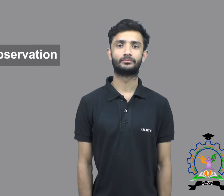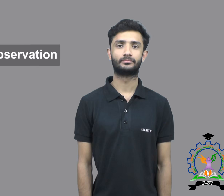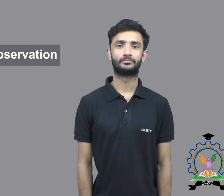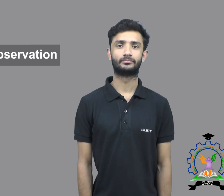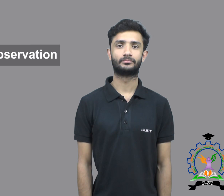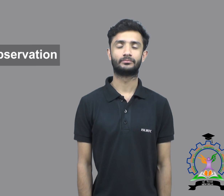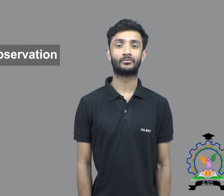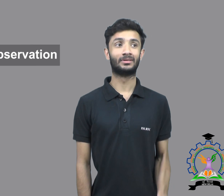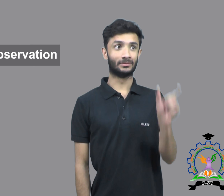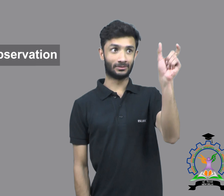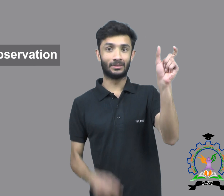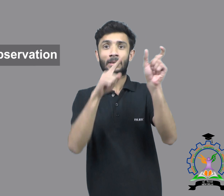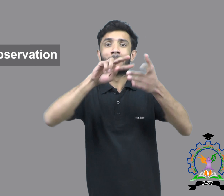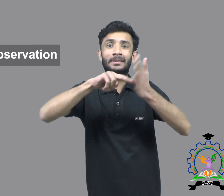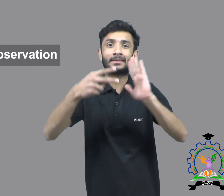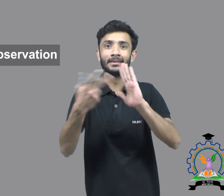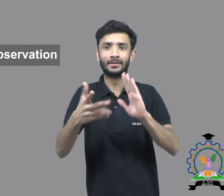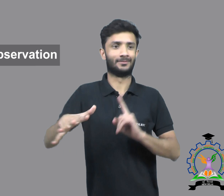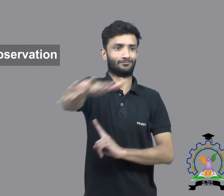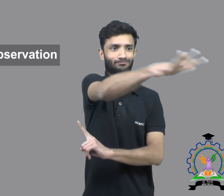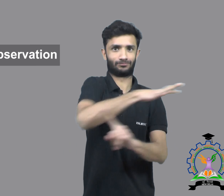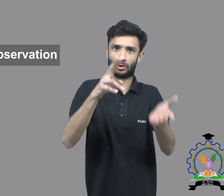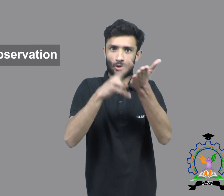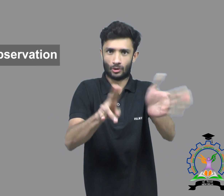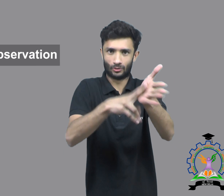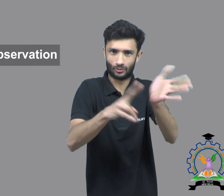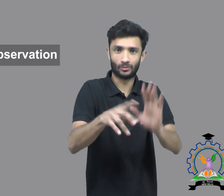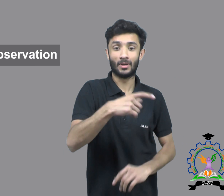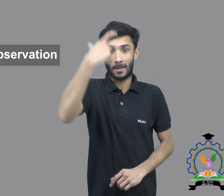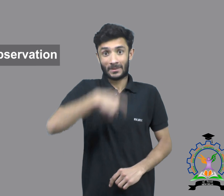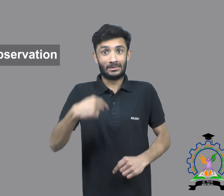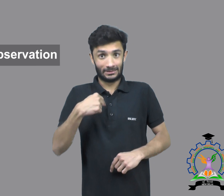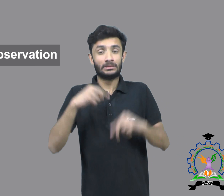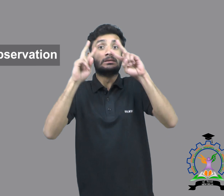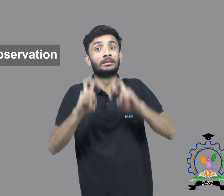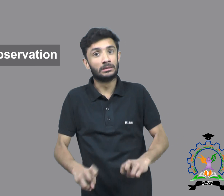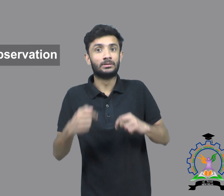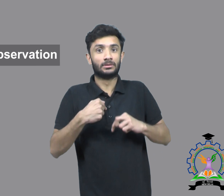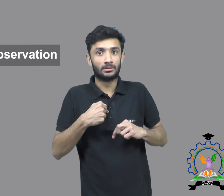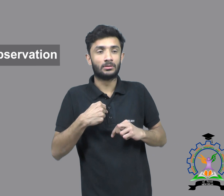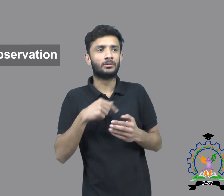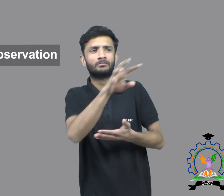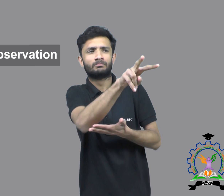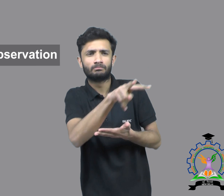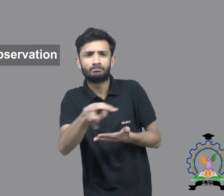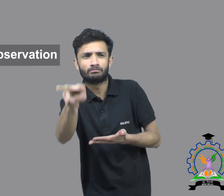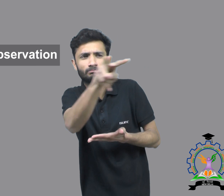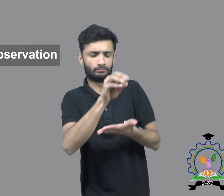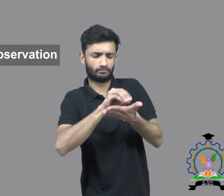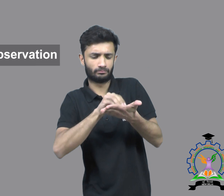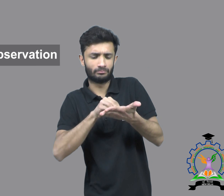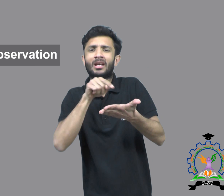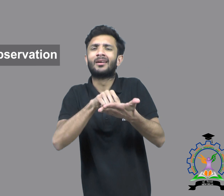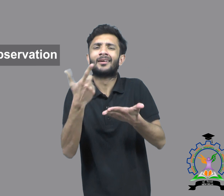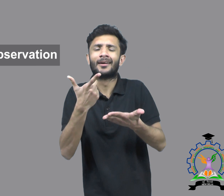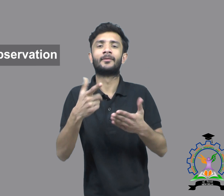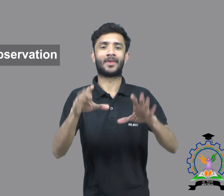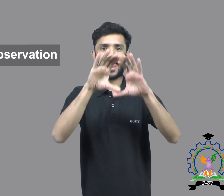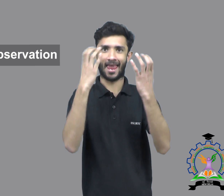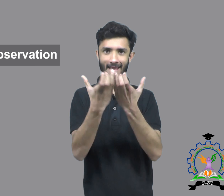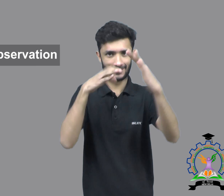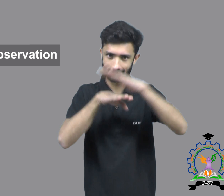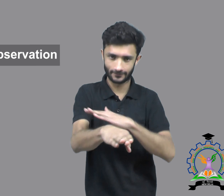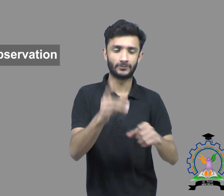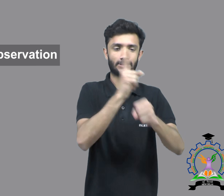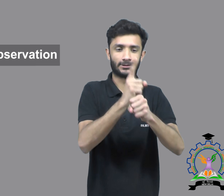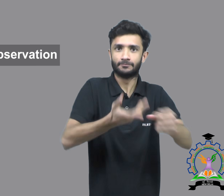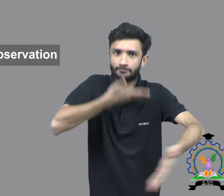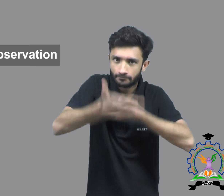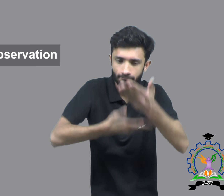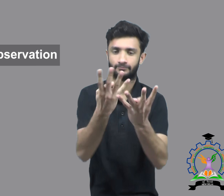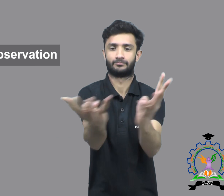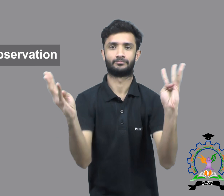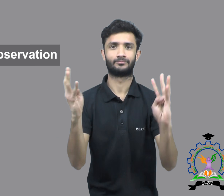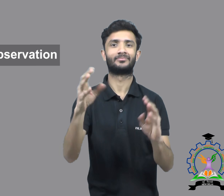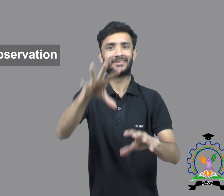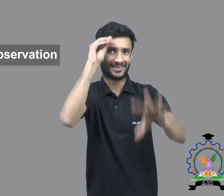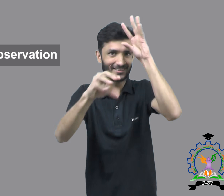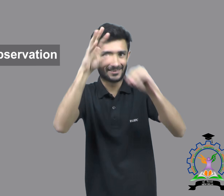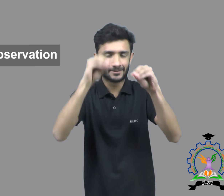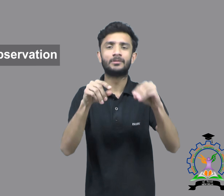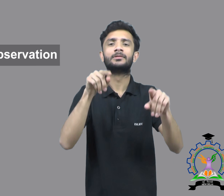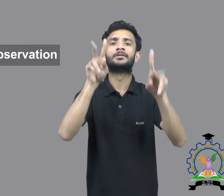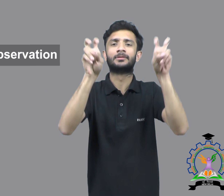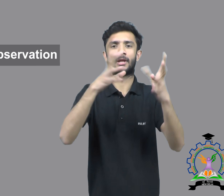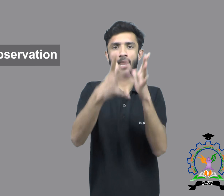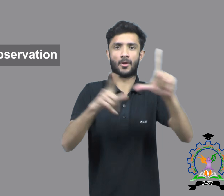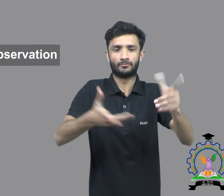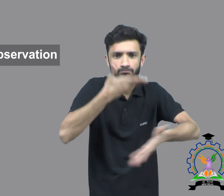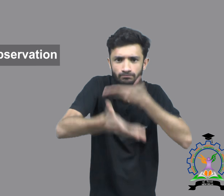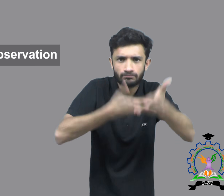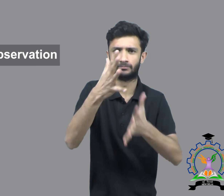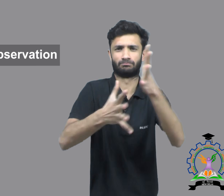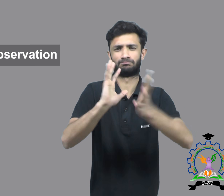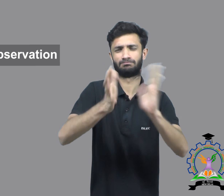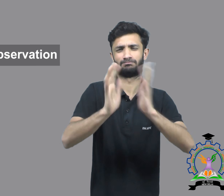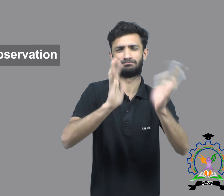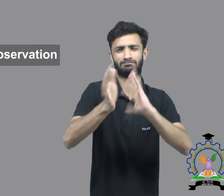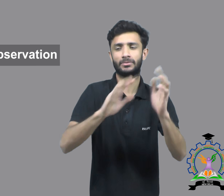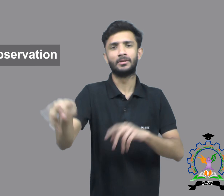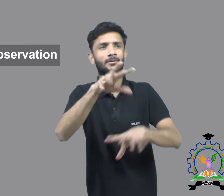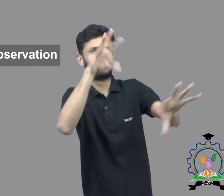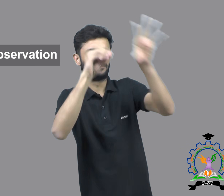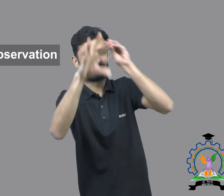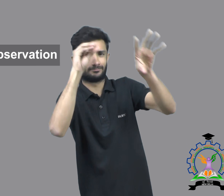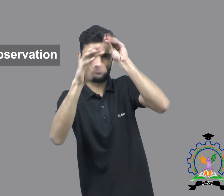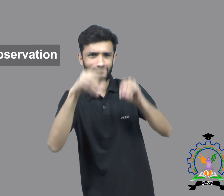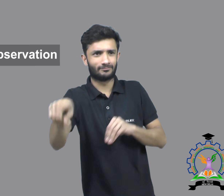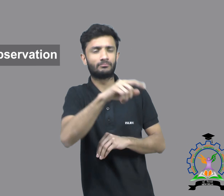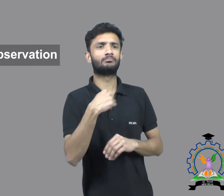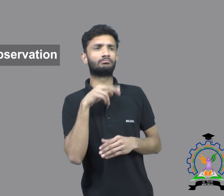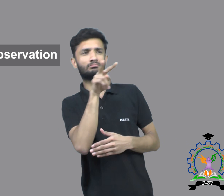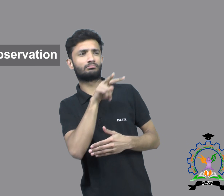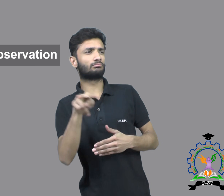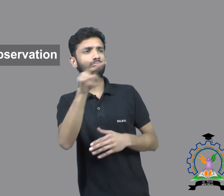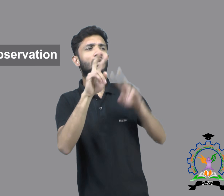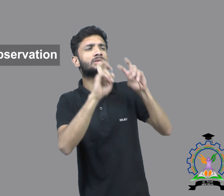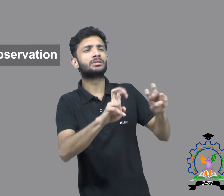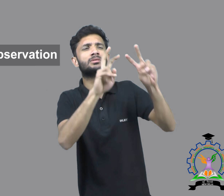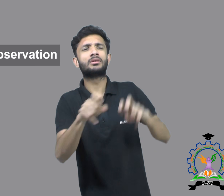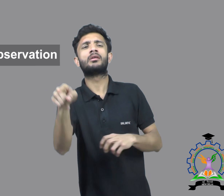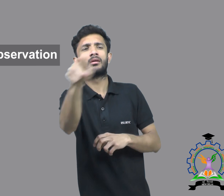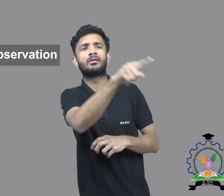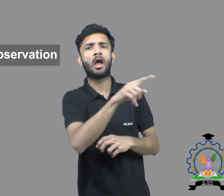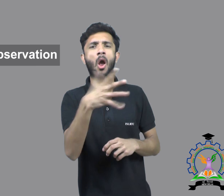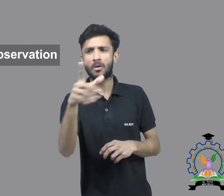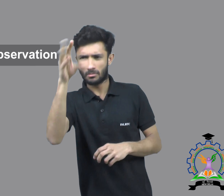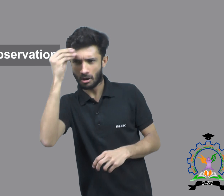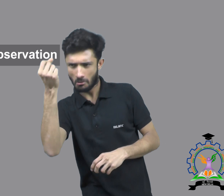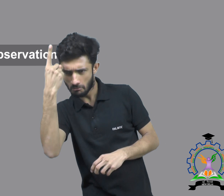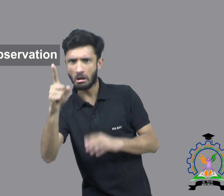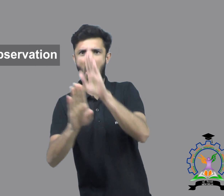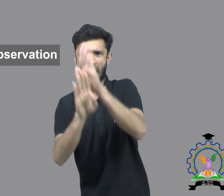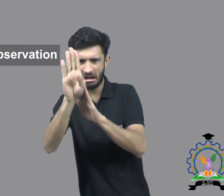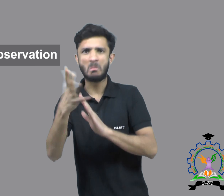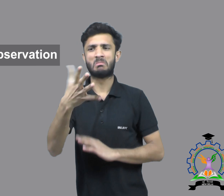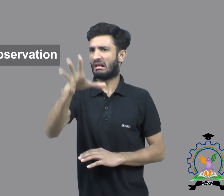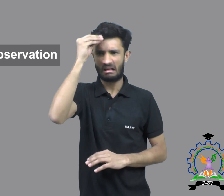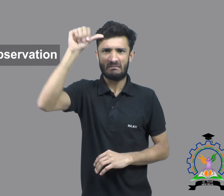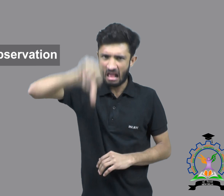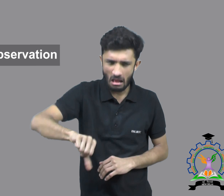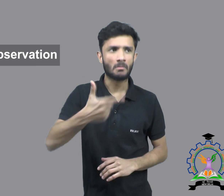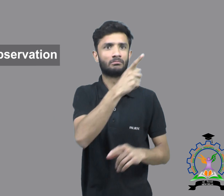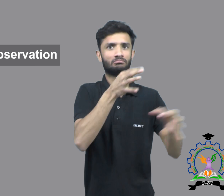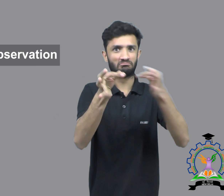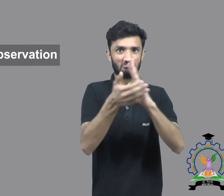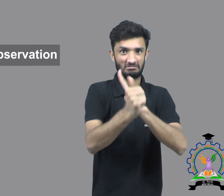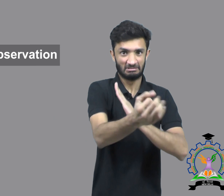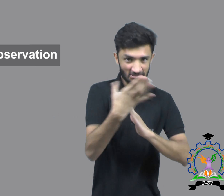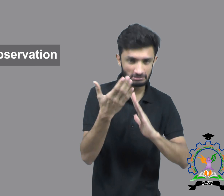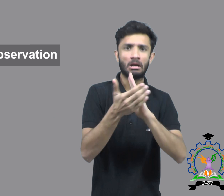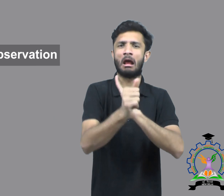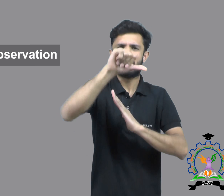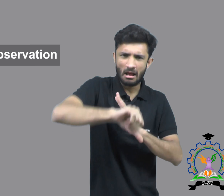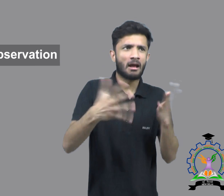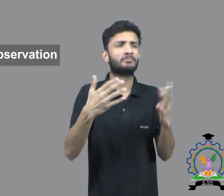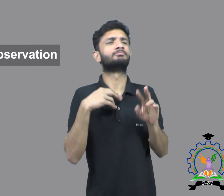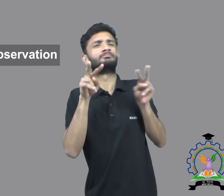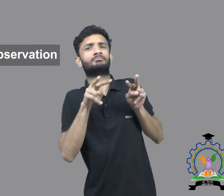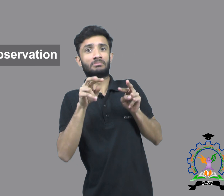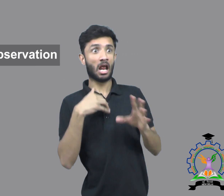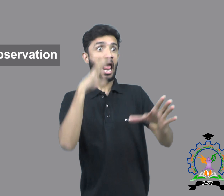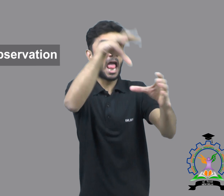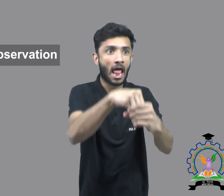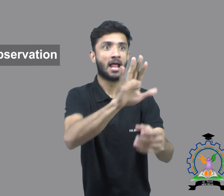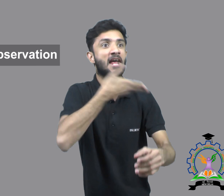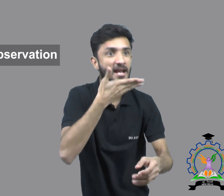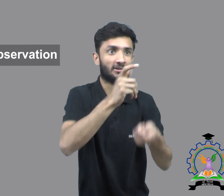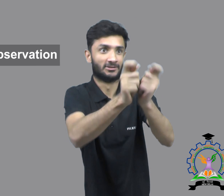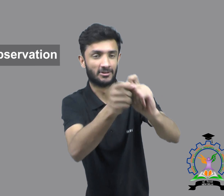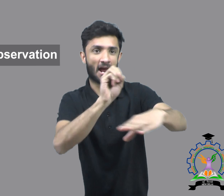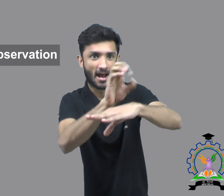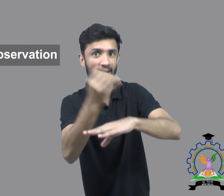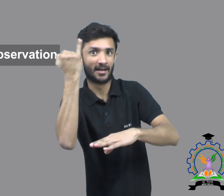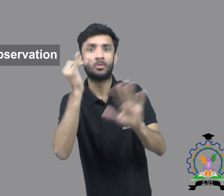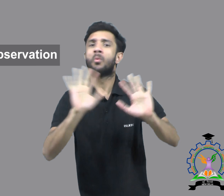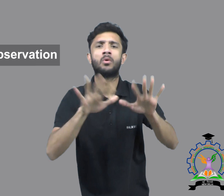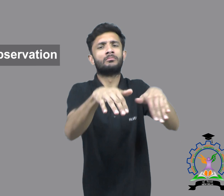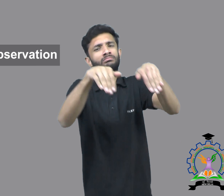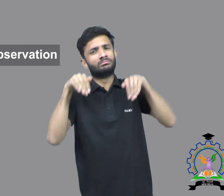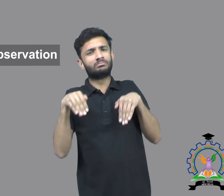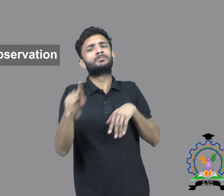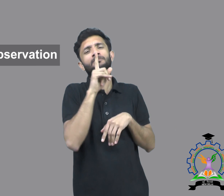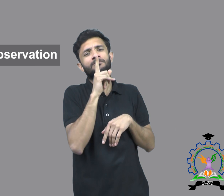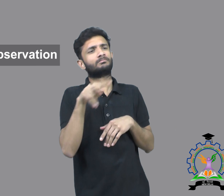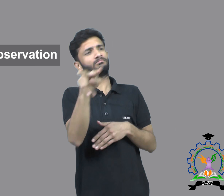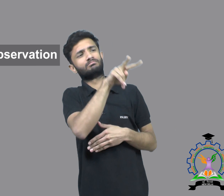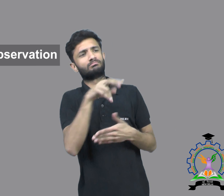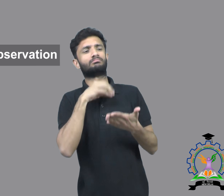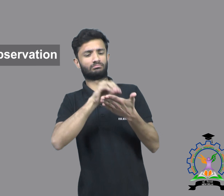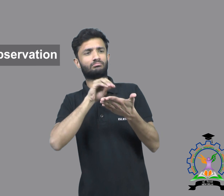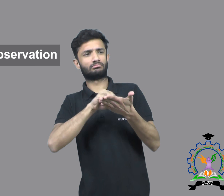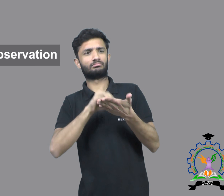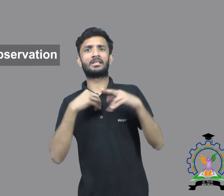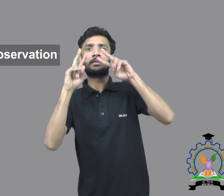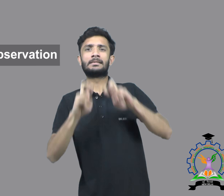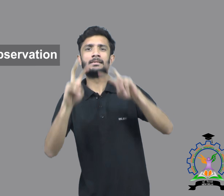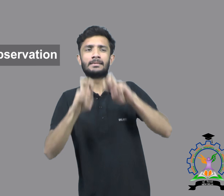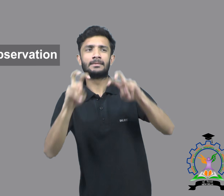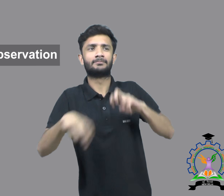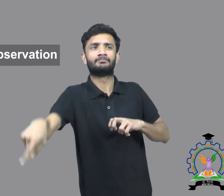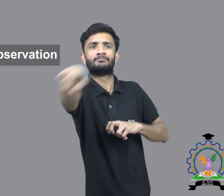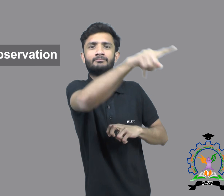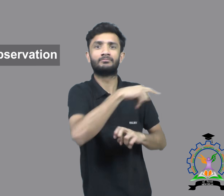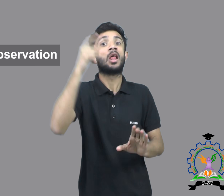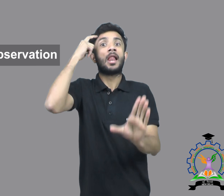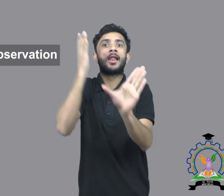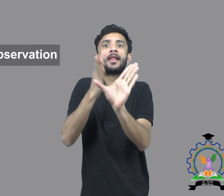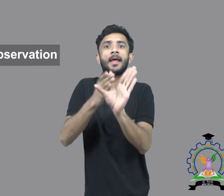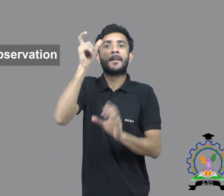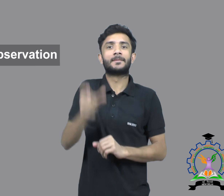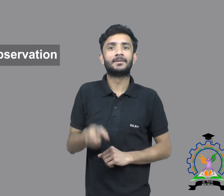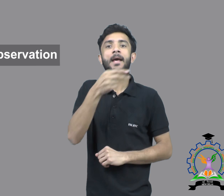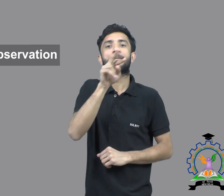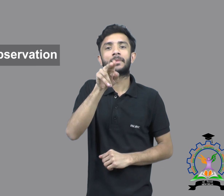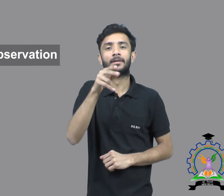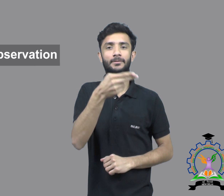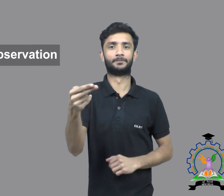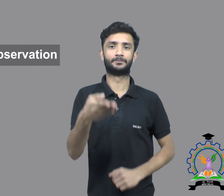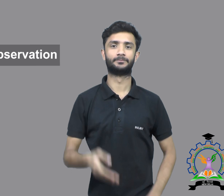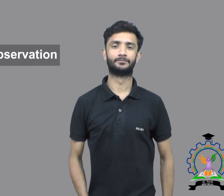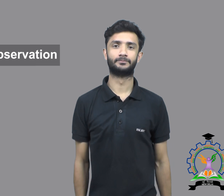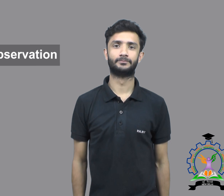Naturalistic Observation